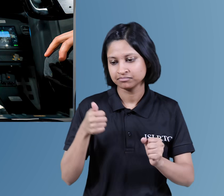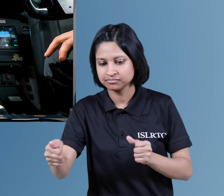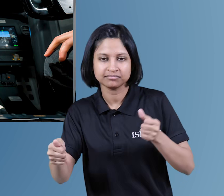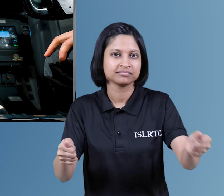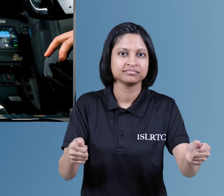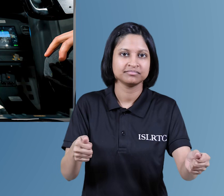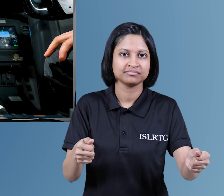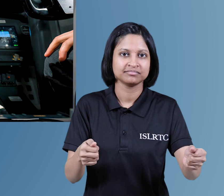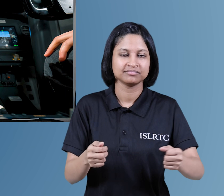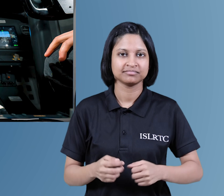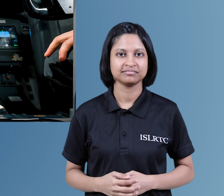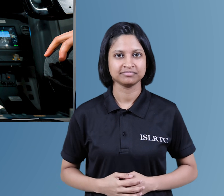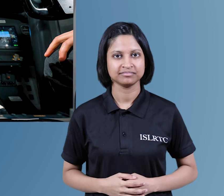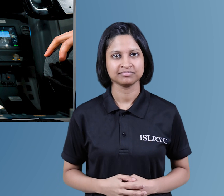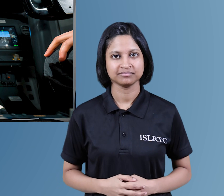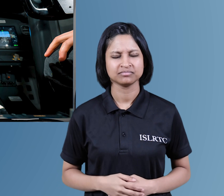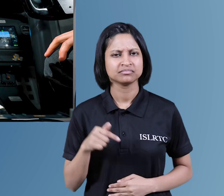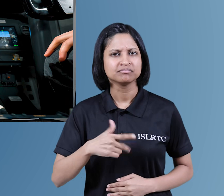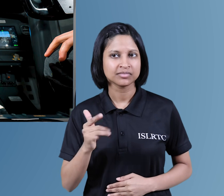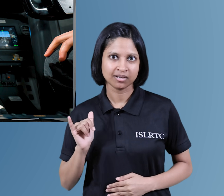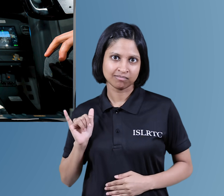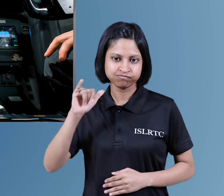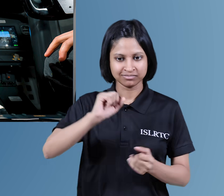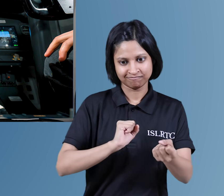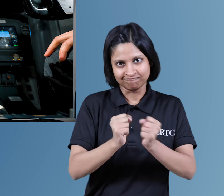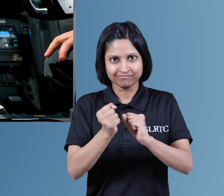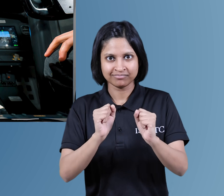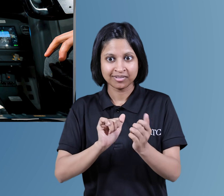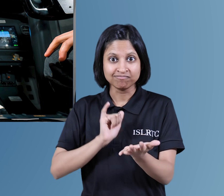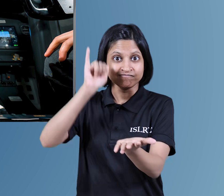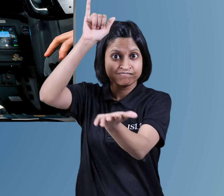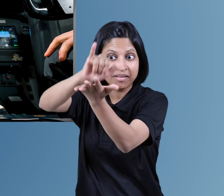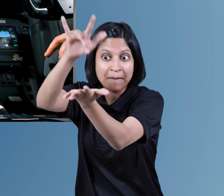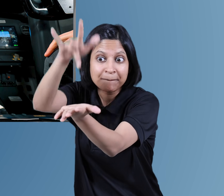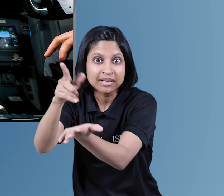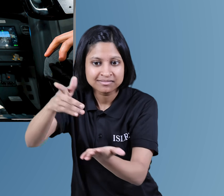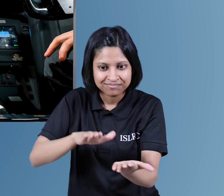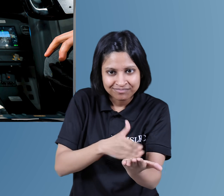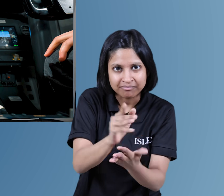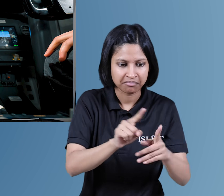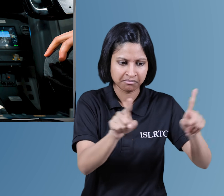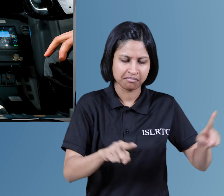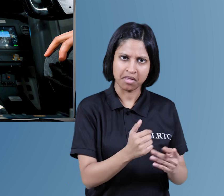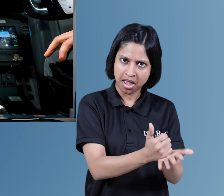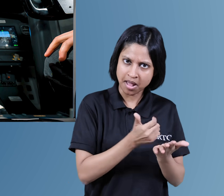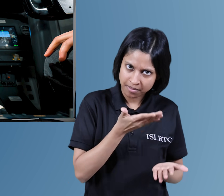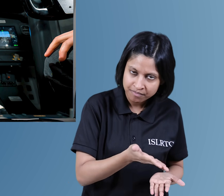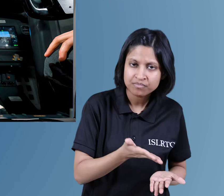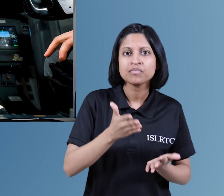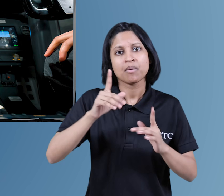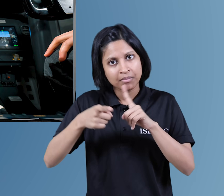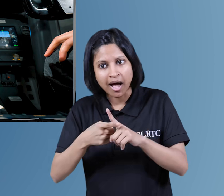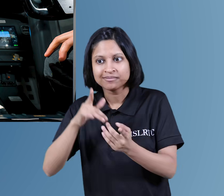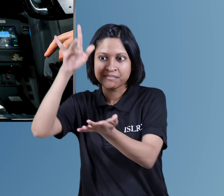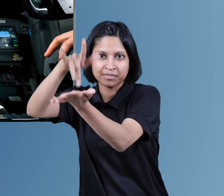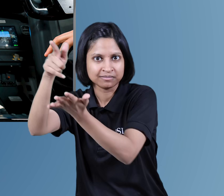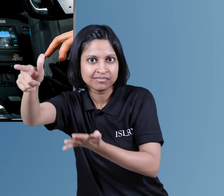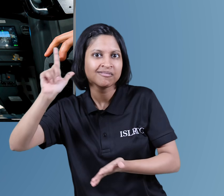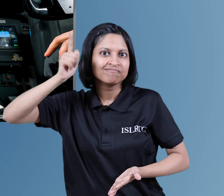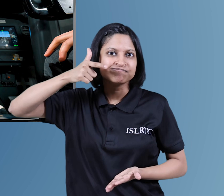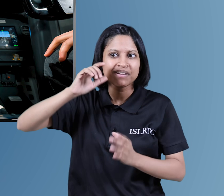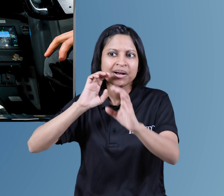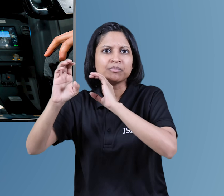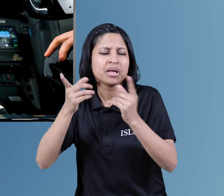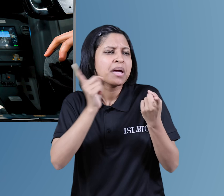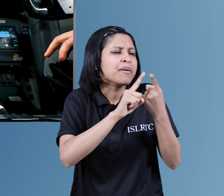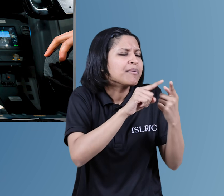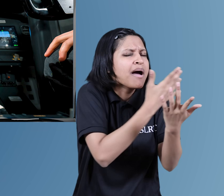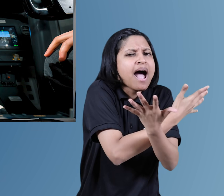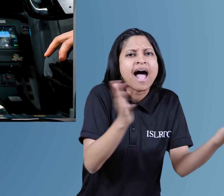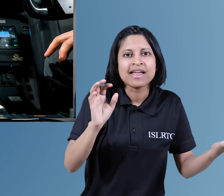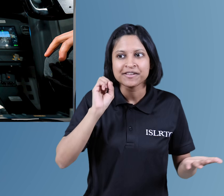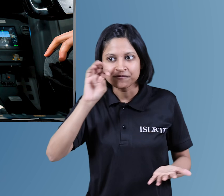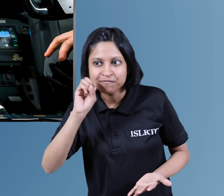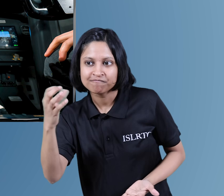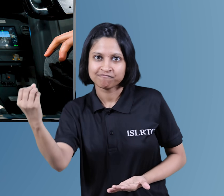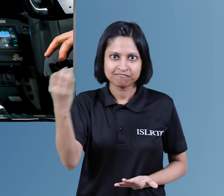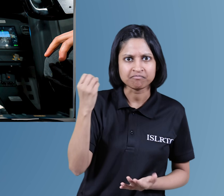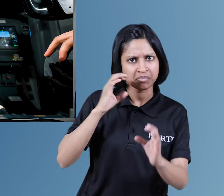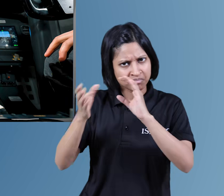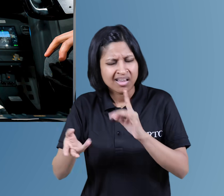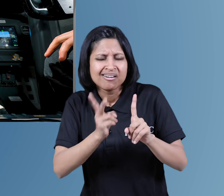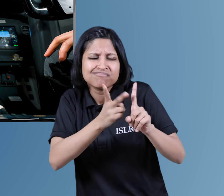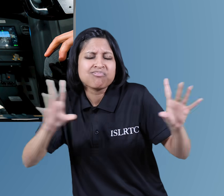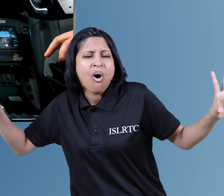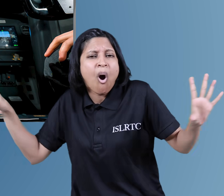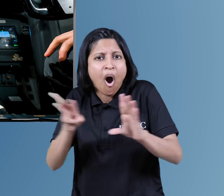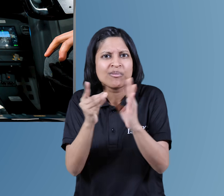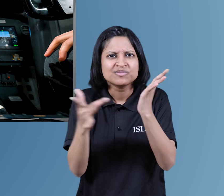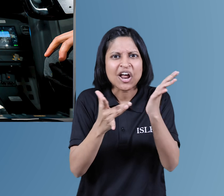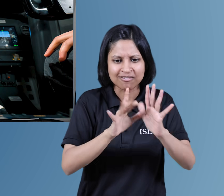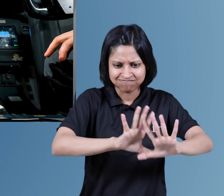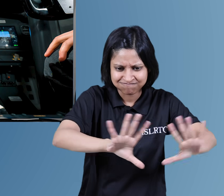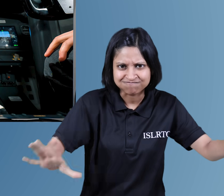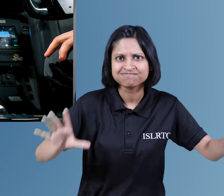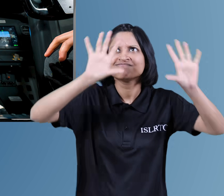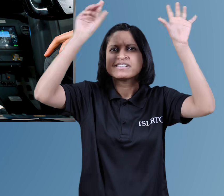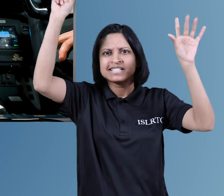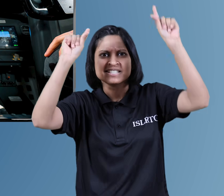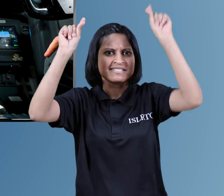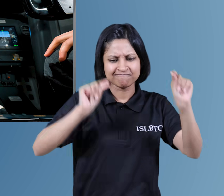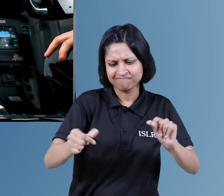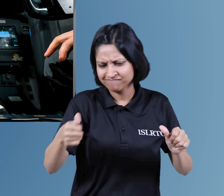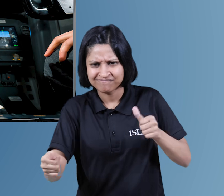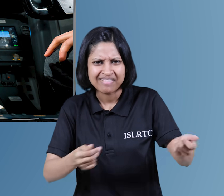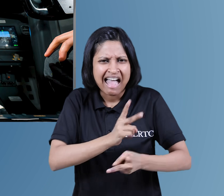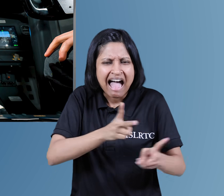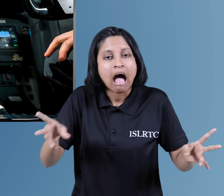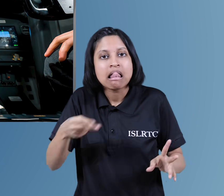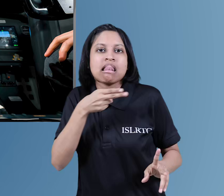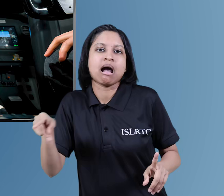Avionics The electronic systems used in aircraft for communication, navigation, and control.